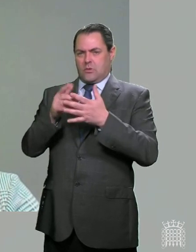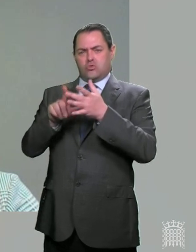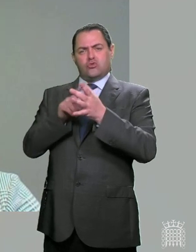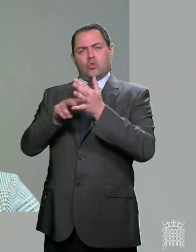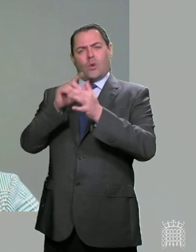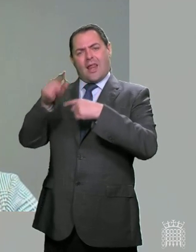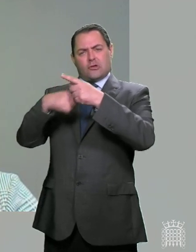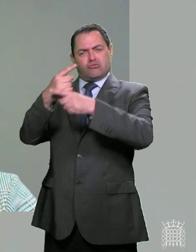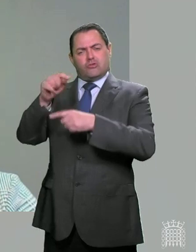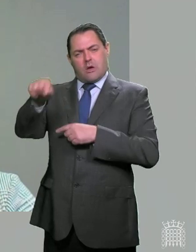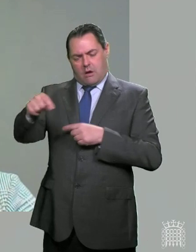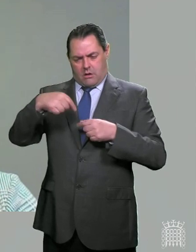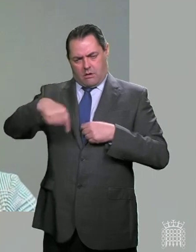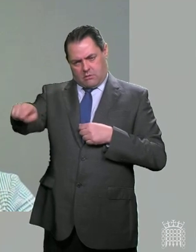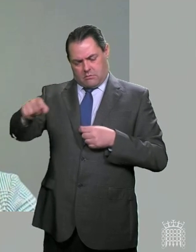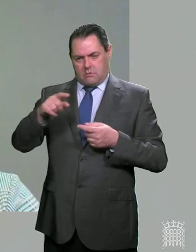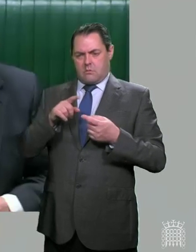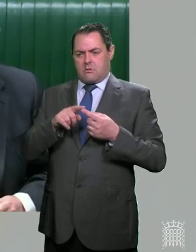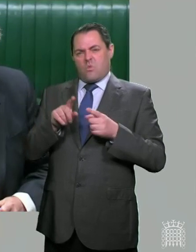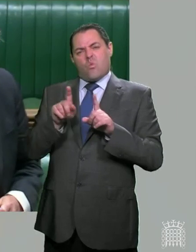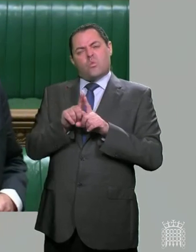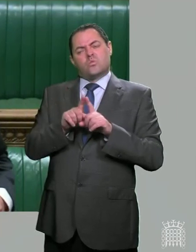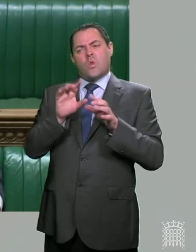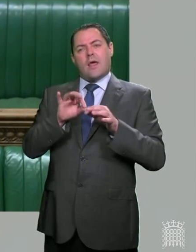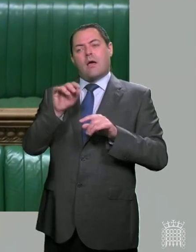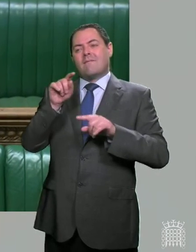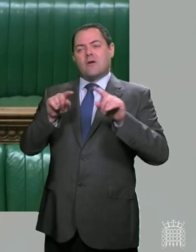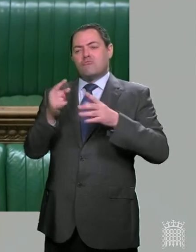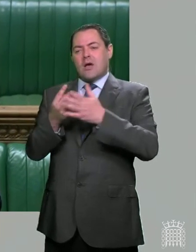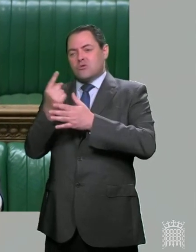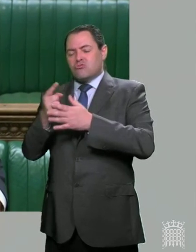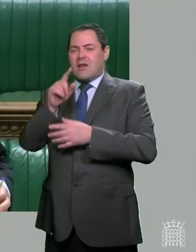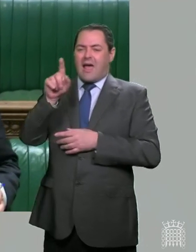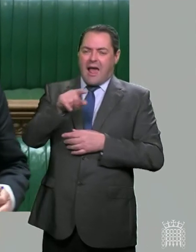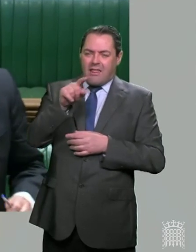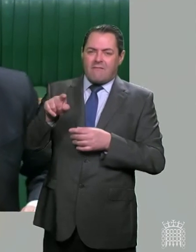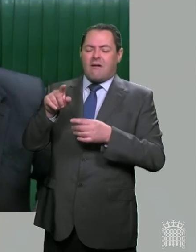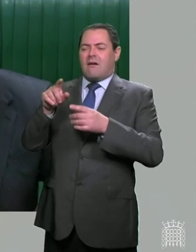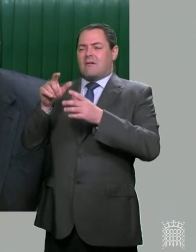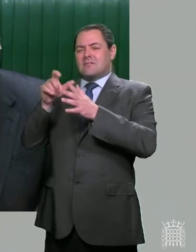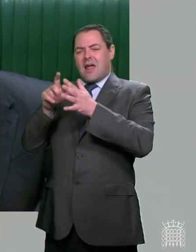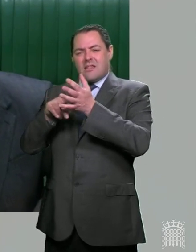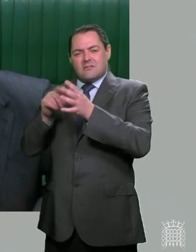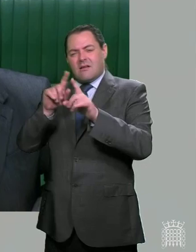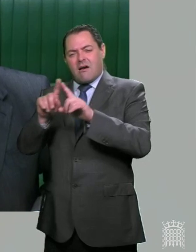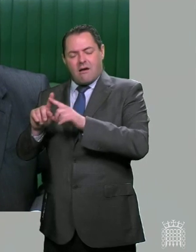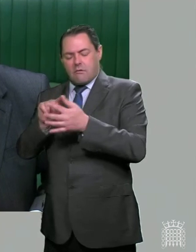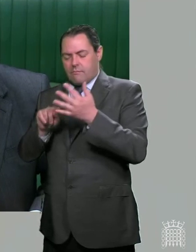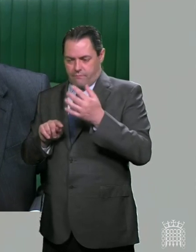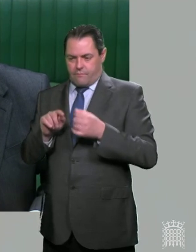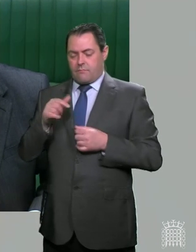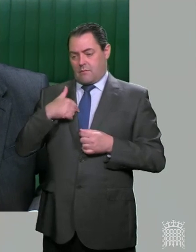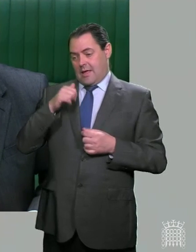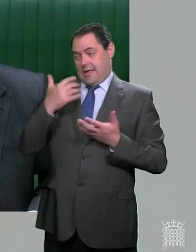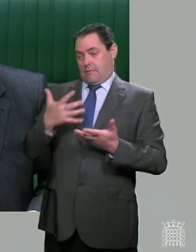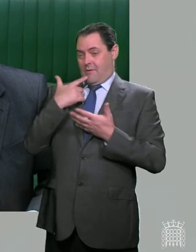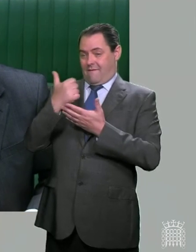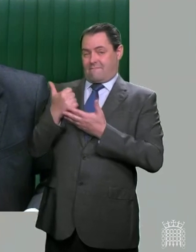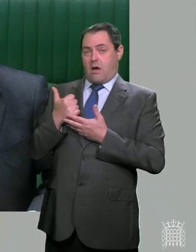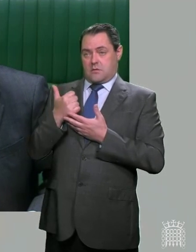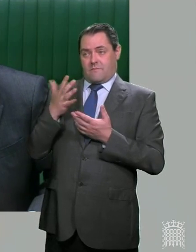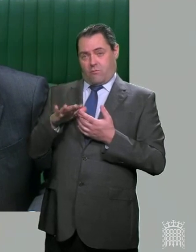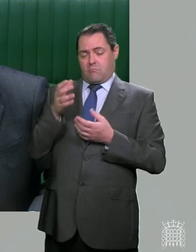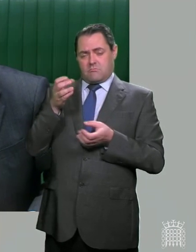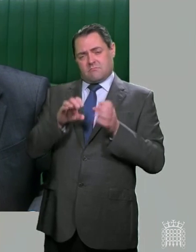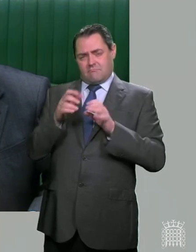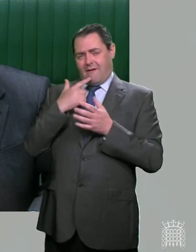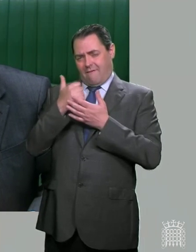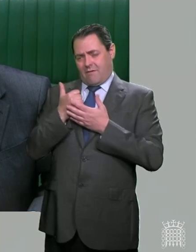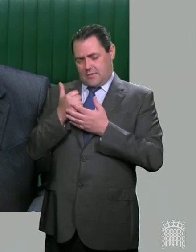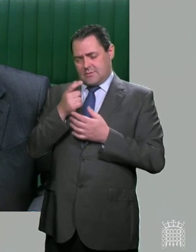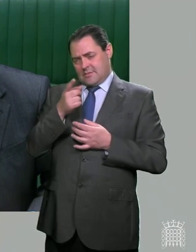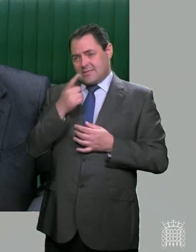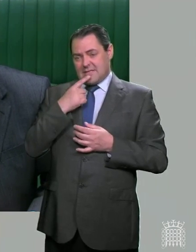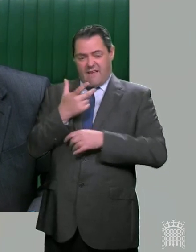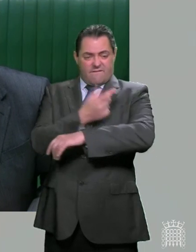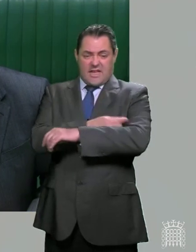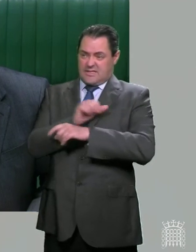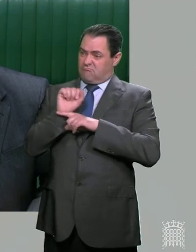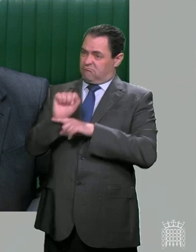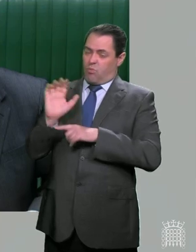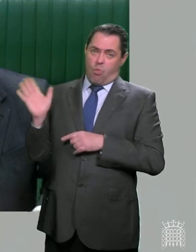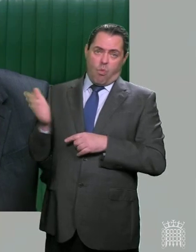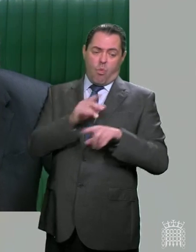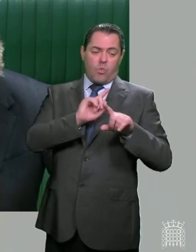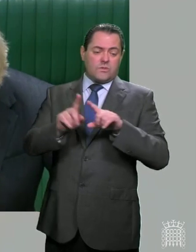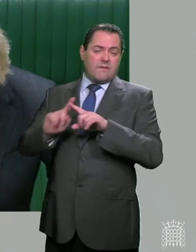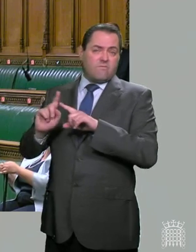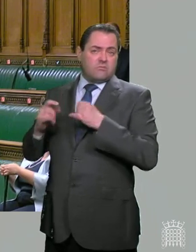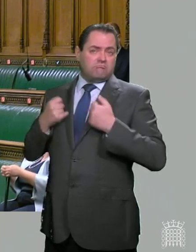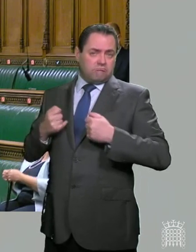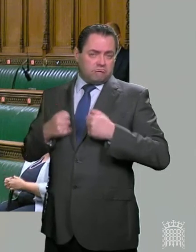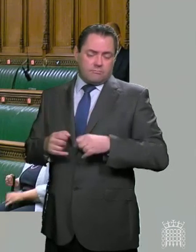As for the points she makes about variants and vaccines, she should know that all the advice we have at present is that the vaccines are effective against all the variants that we can currently see.